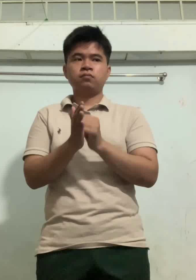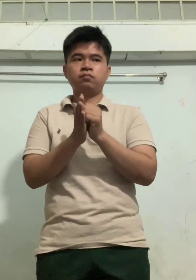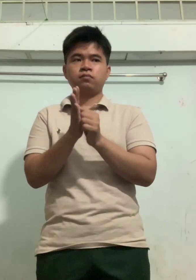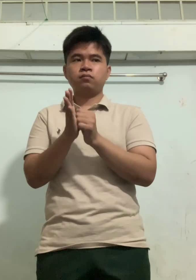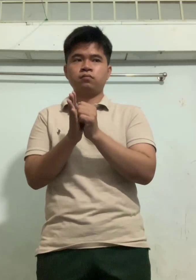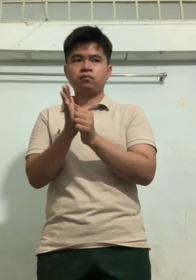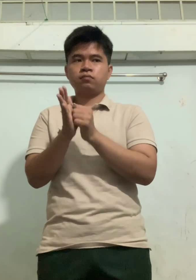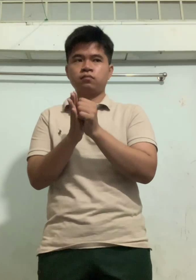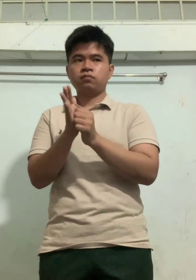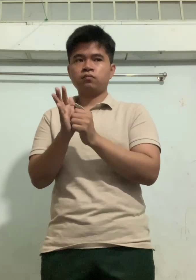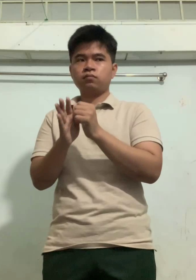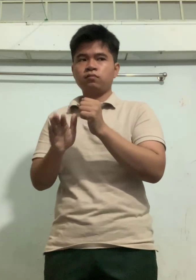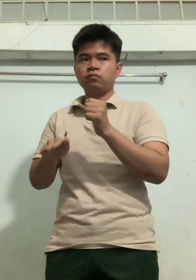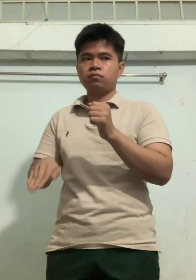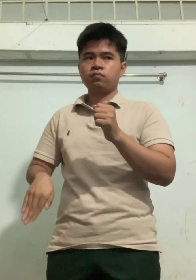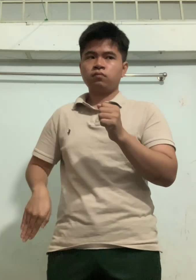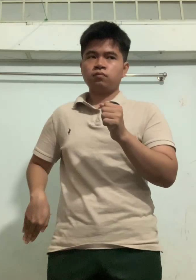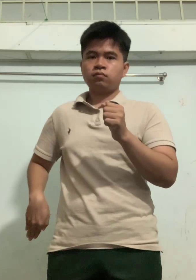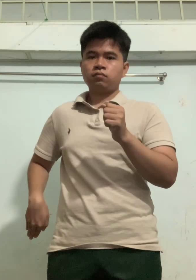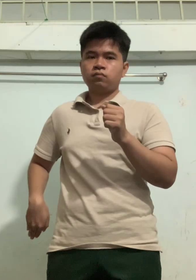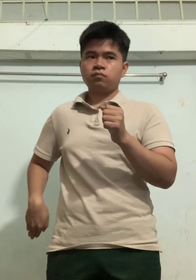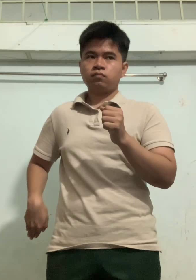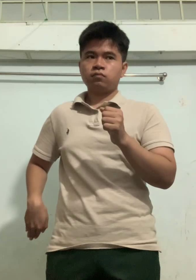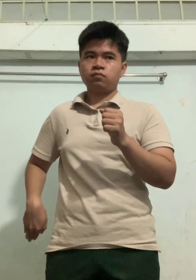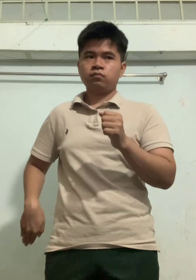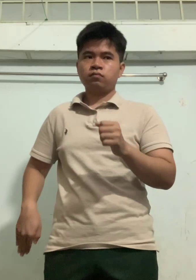thang sau